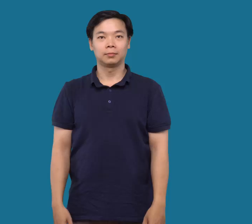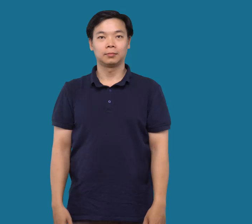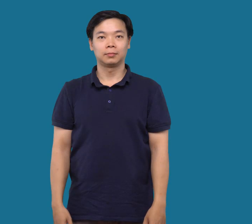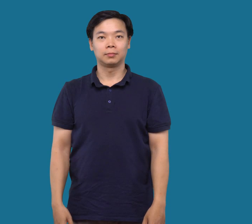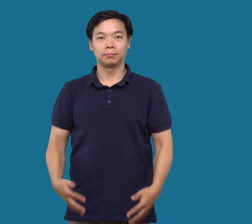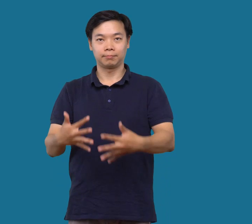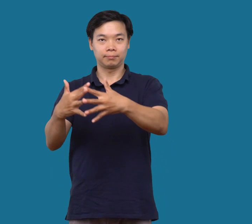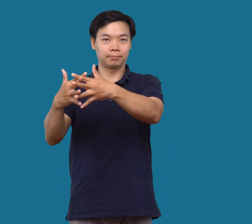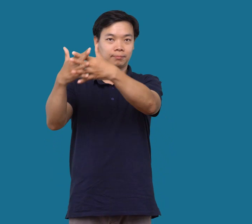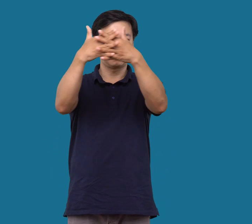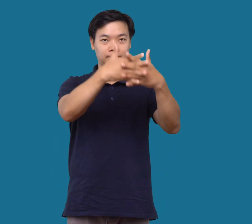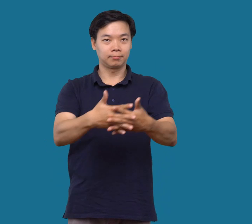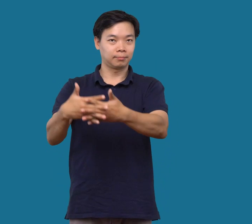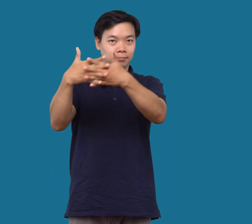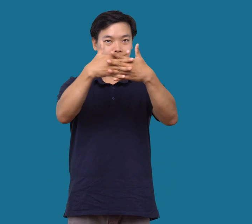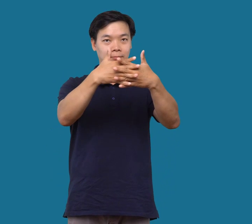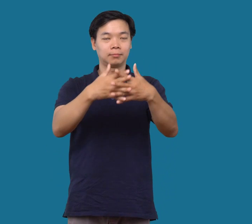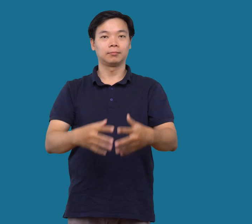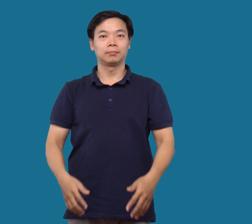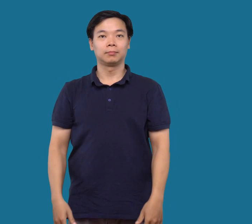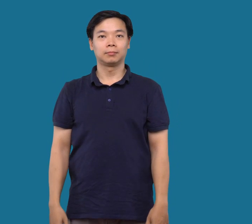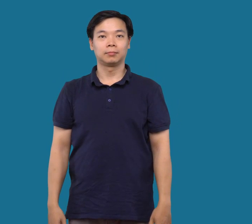sao